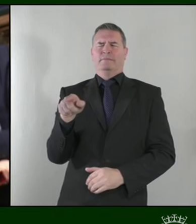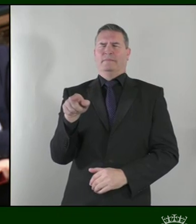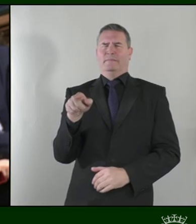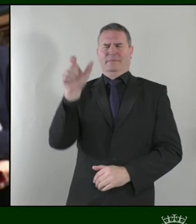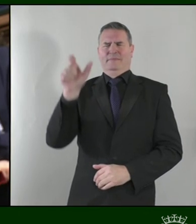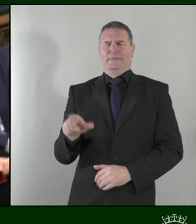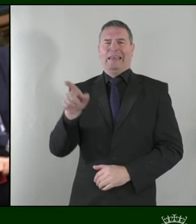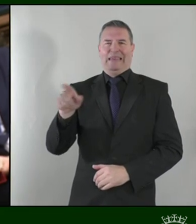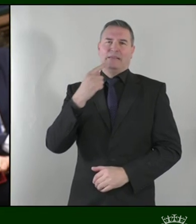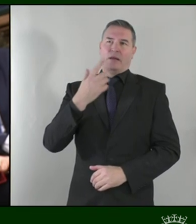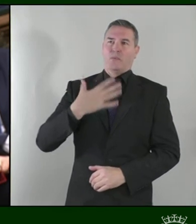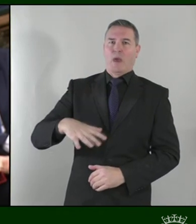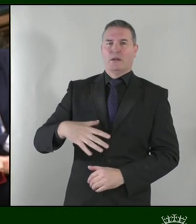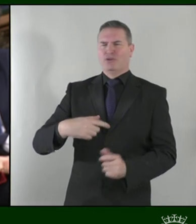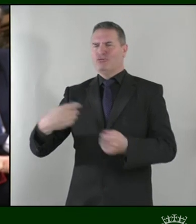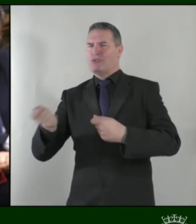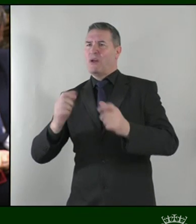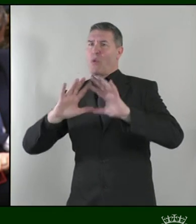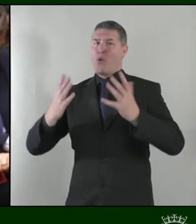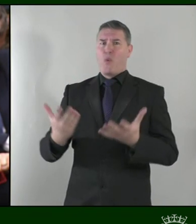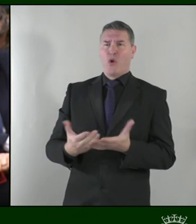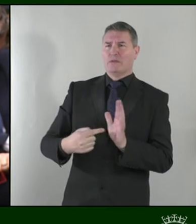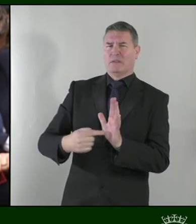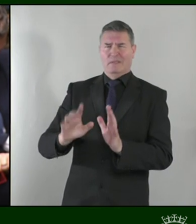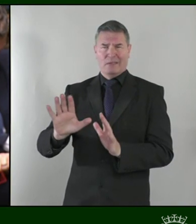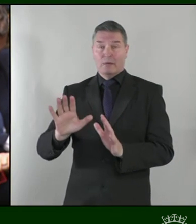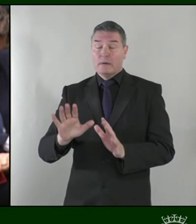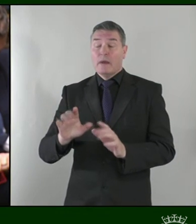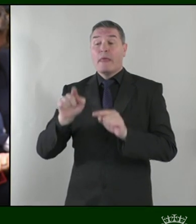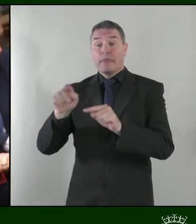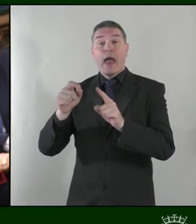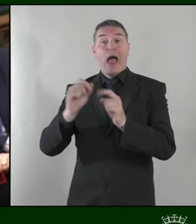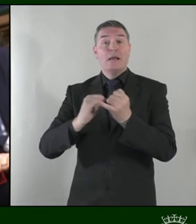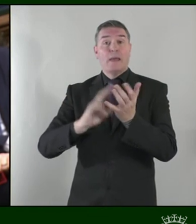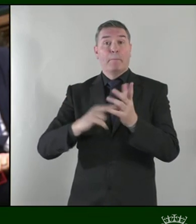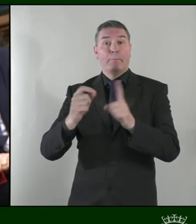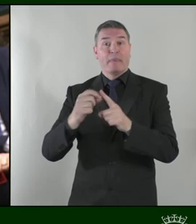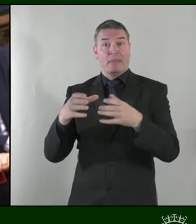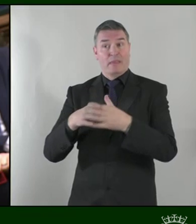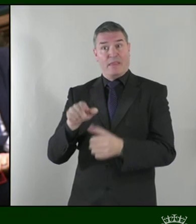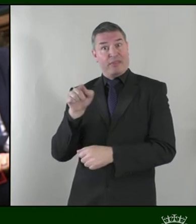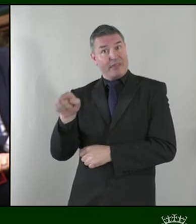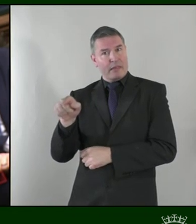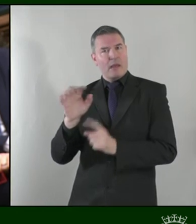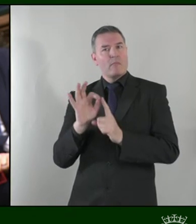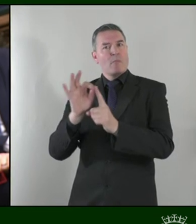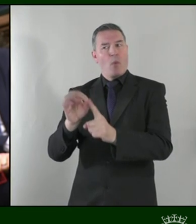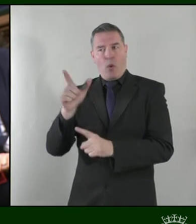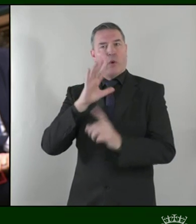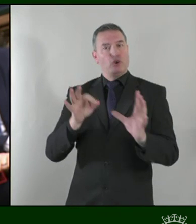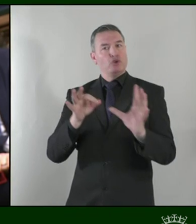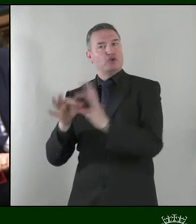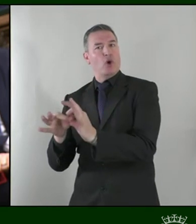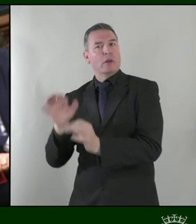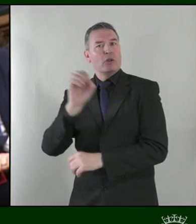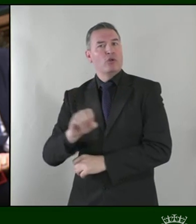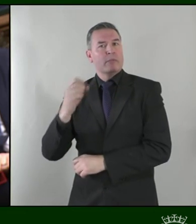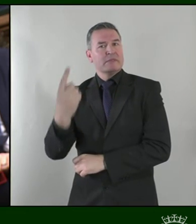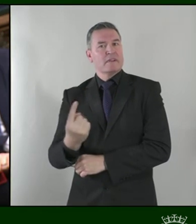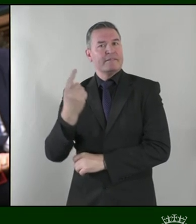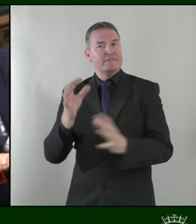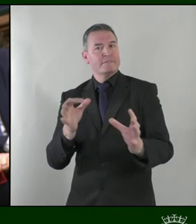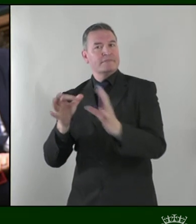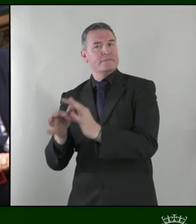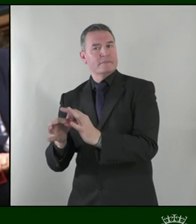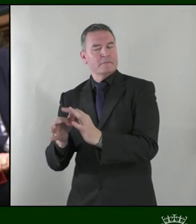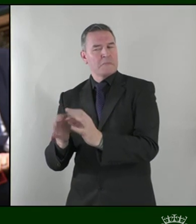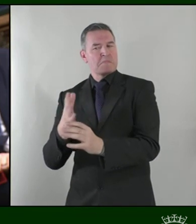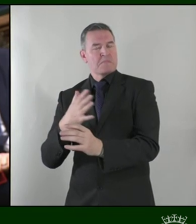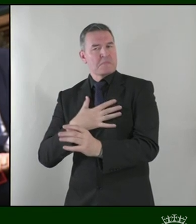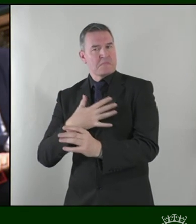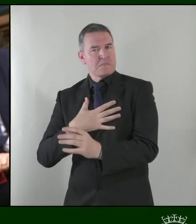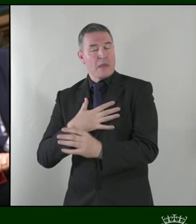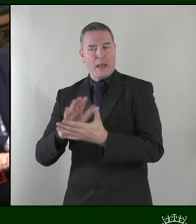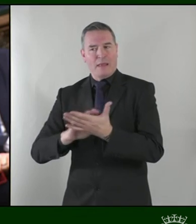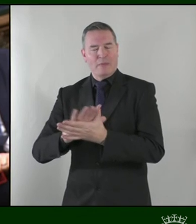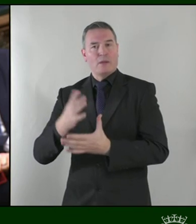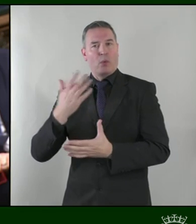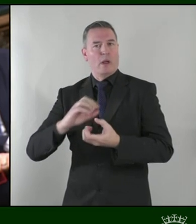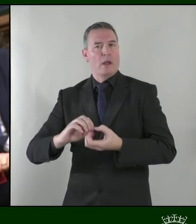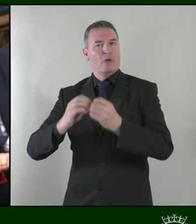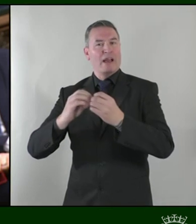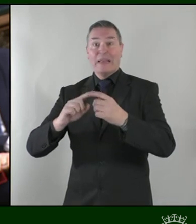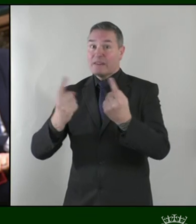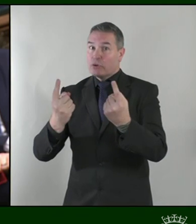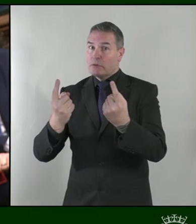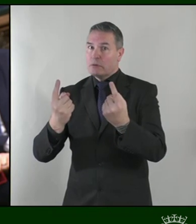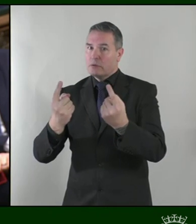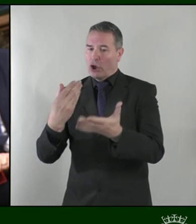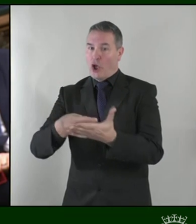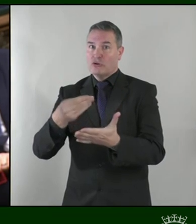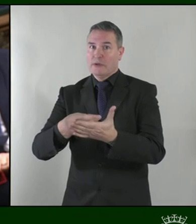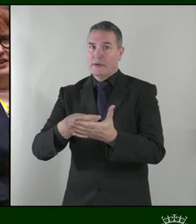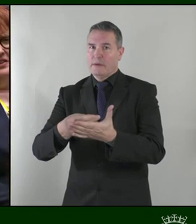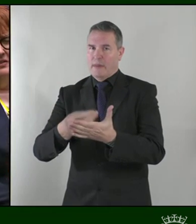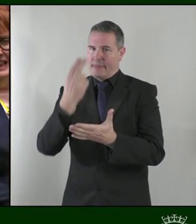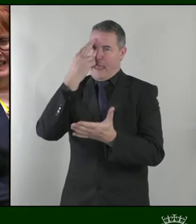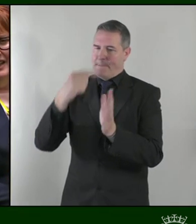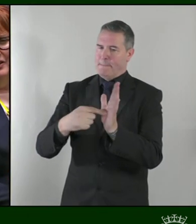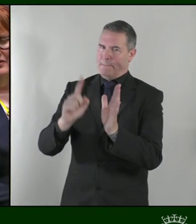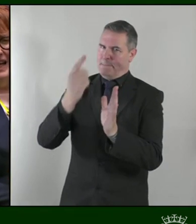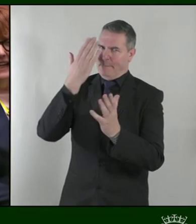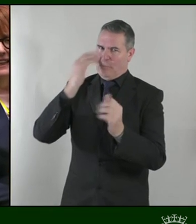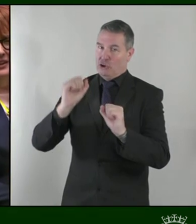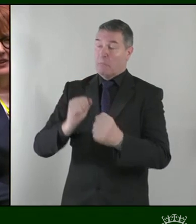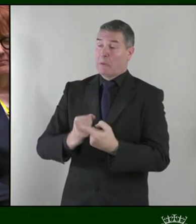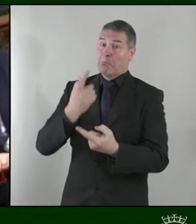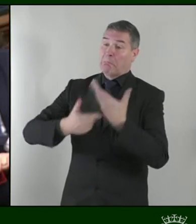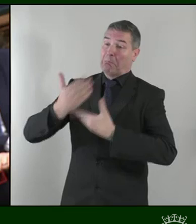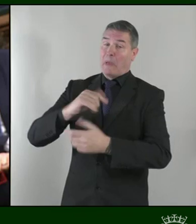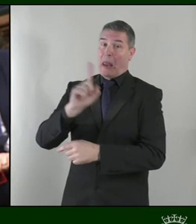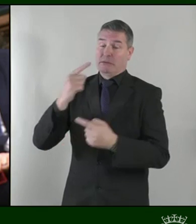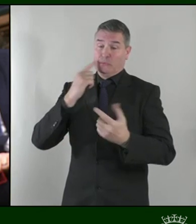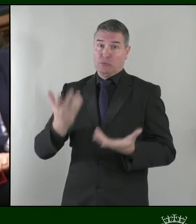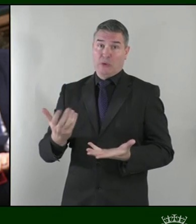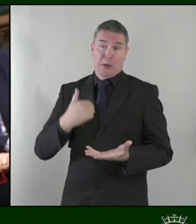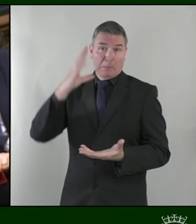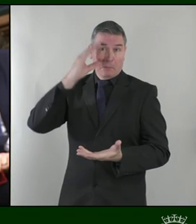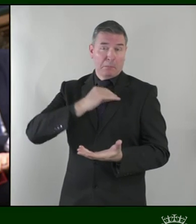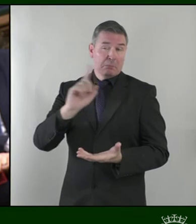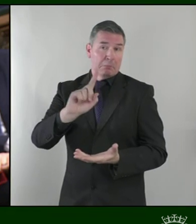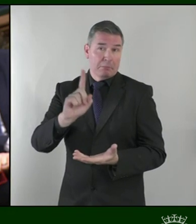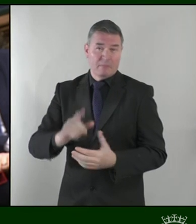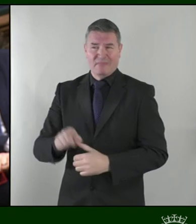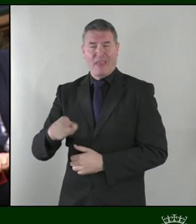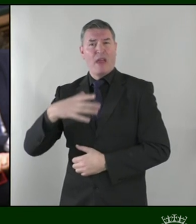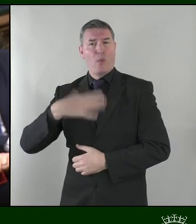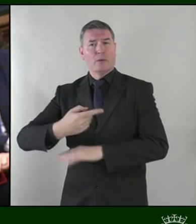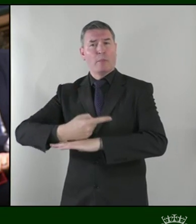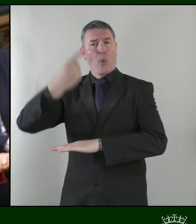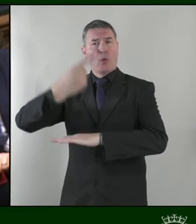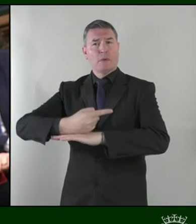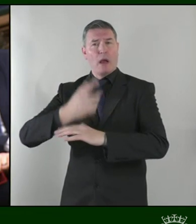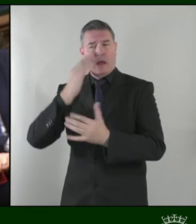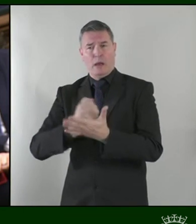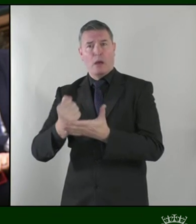I think it is very odd that the right honourable Gentleman should denounce this country’s wish to have trade deals around the world when, as I understand it, their proposal is to try to re-join the European Union, and have a different currency, whose name they have yet to identify—perhaps they could elucidate that for the House—have a border at